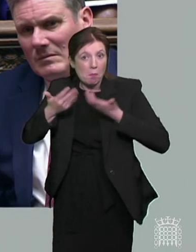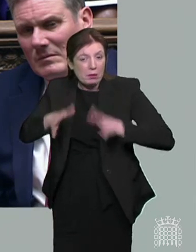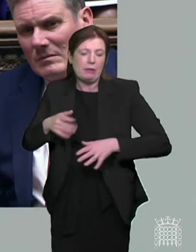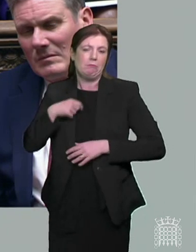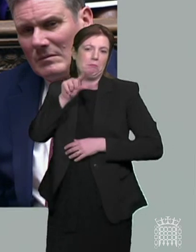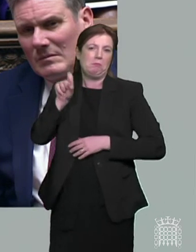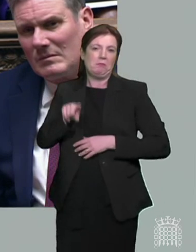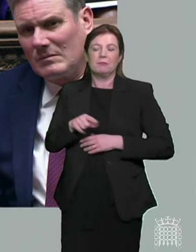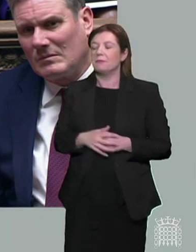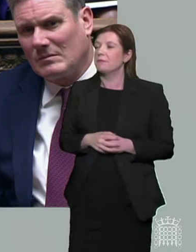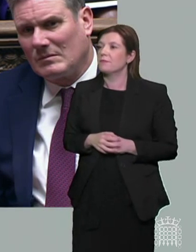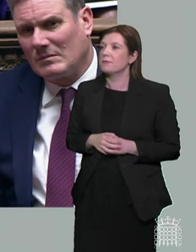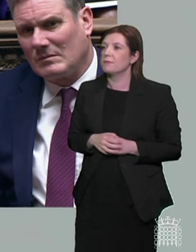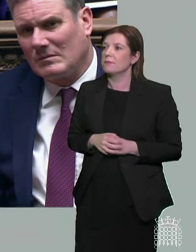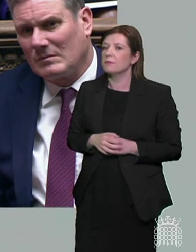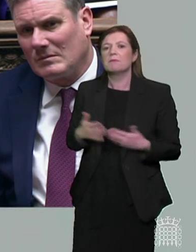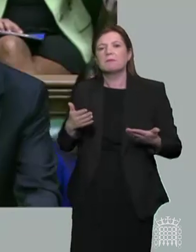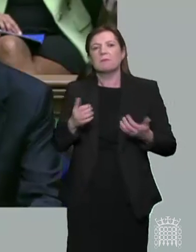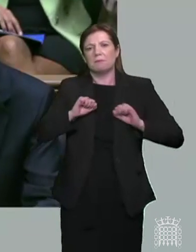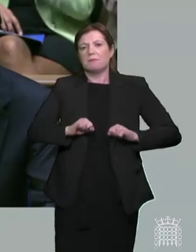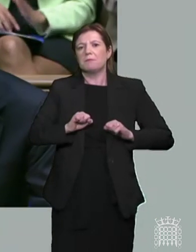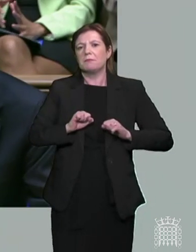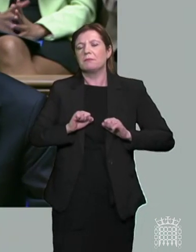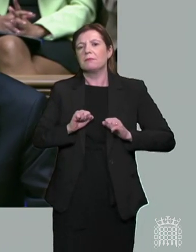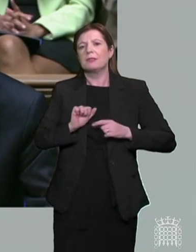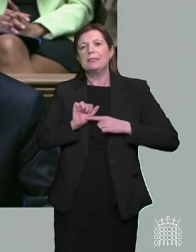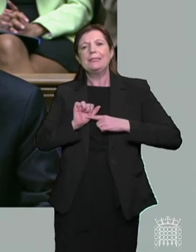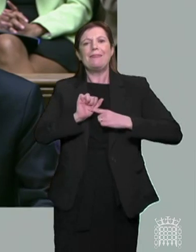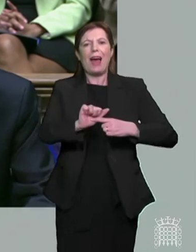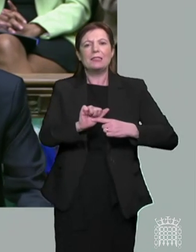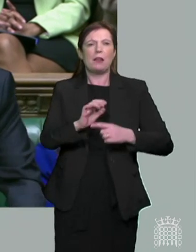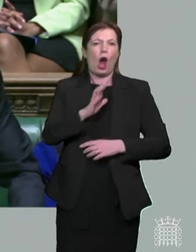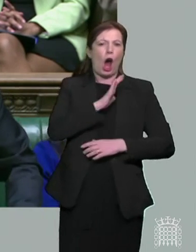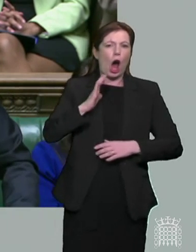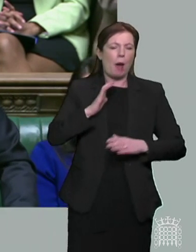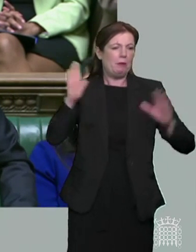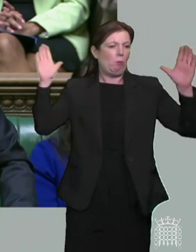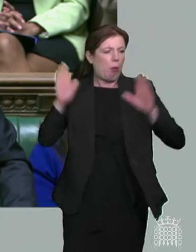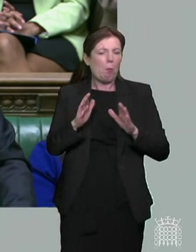She talked about defence spending. It is all very well to talk about the size of the Army.